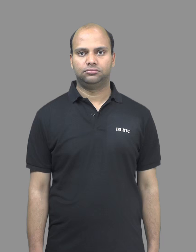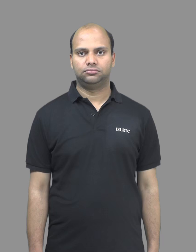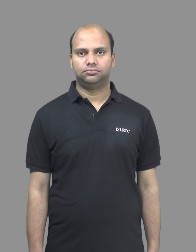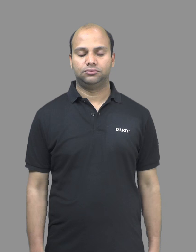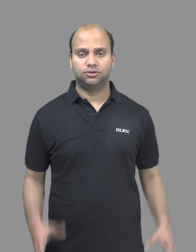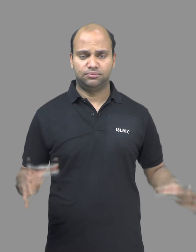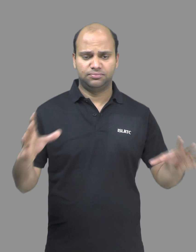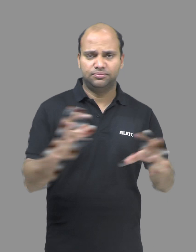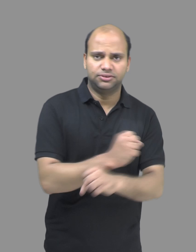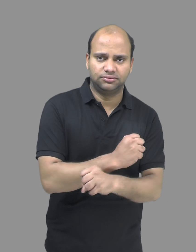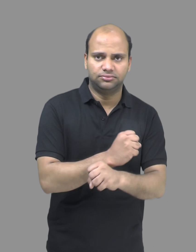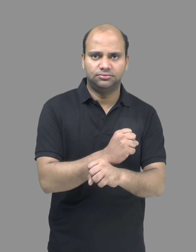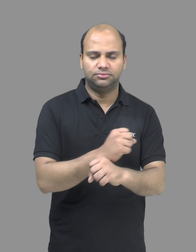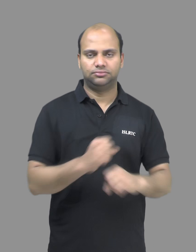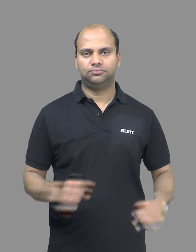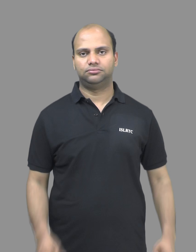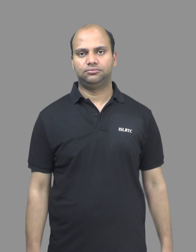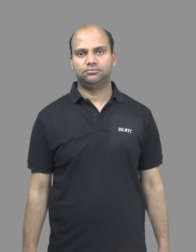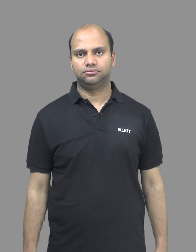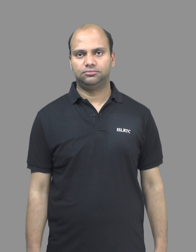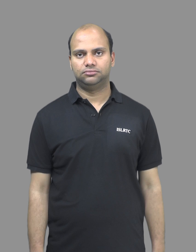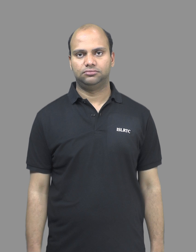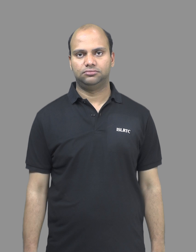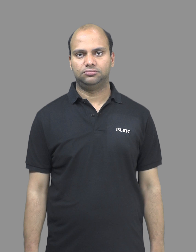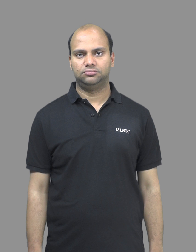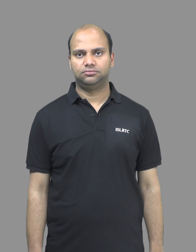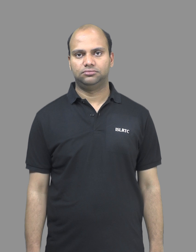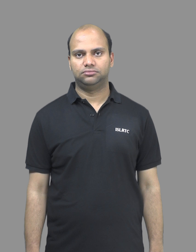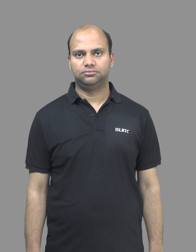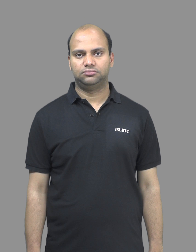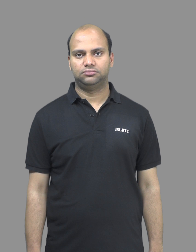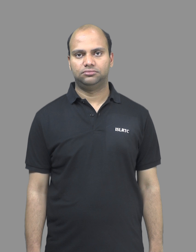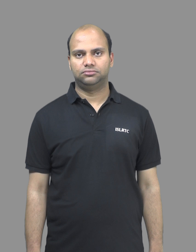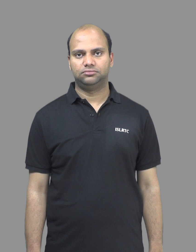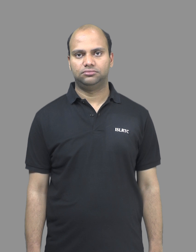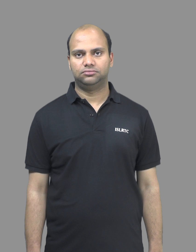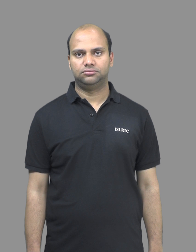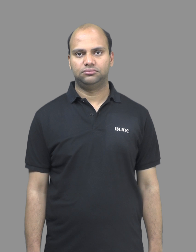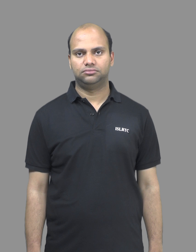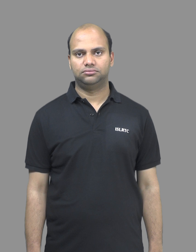Lack Miss